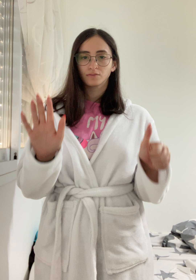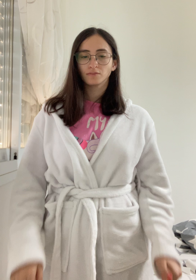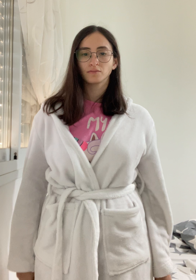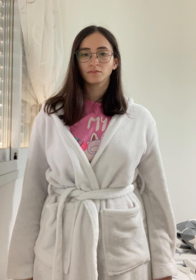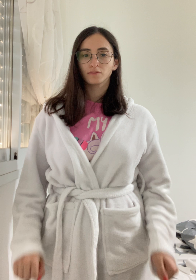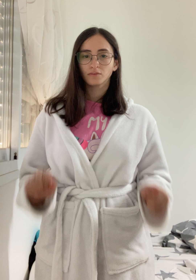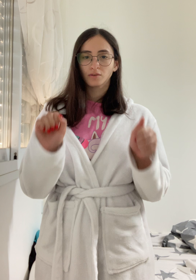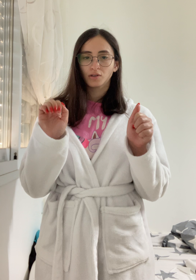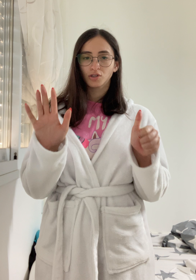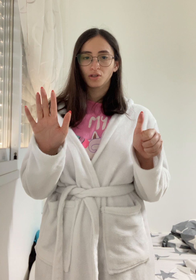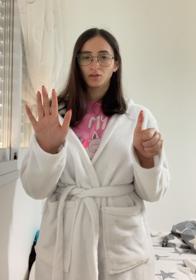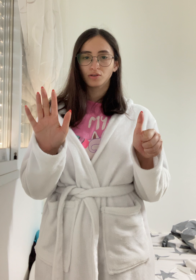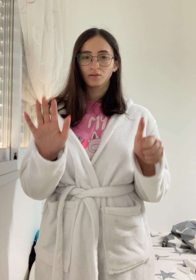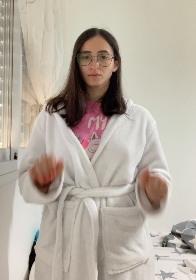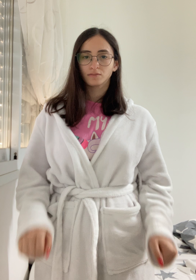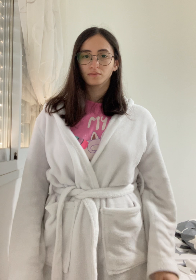שש